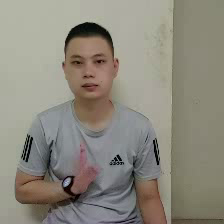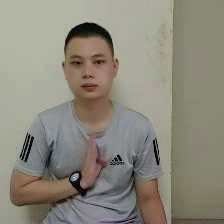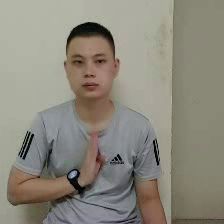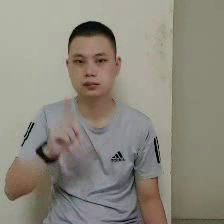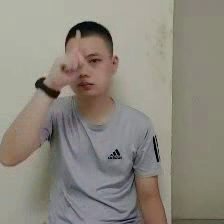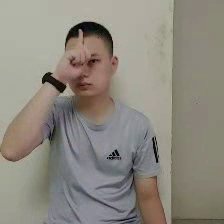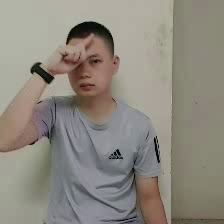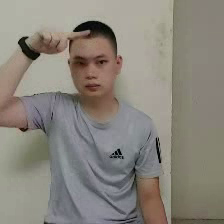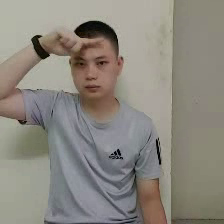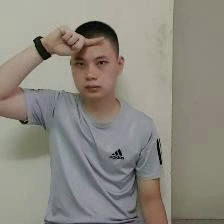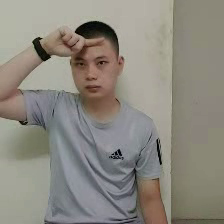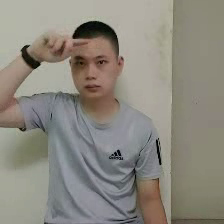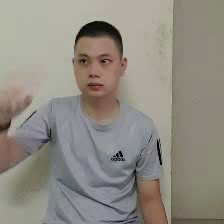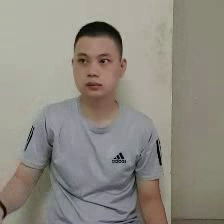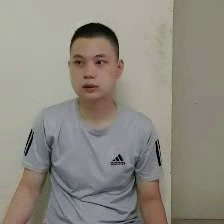Bộ y tế